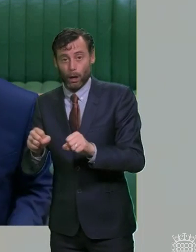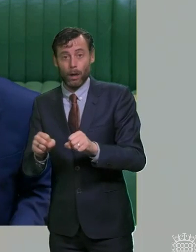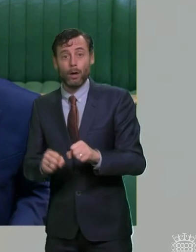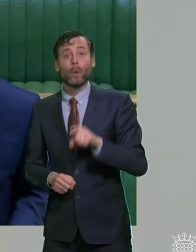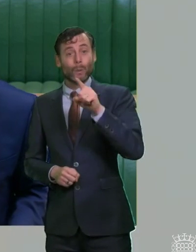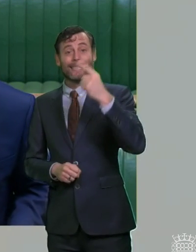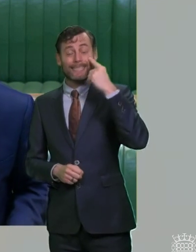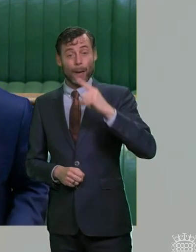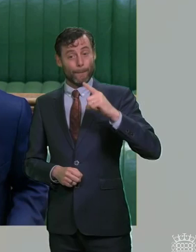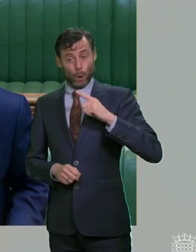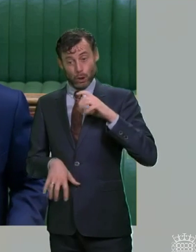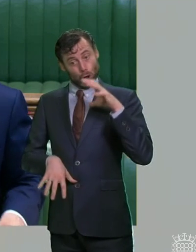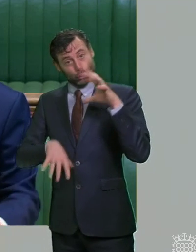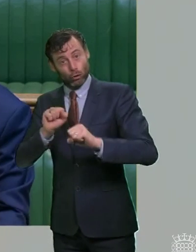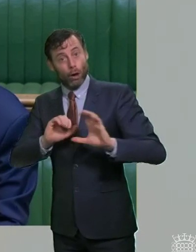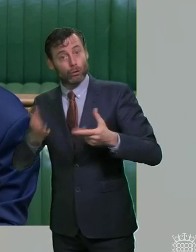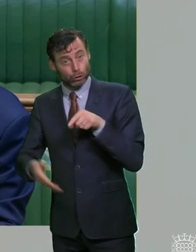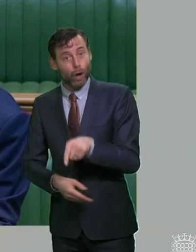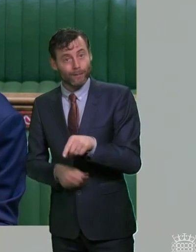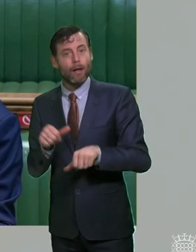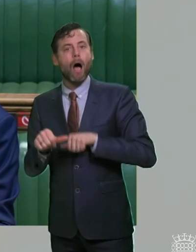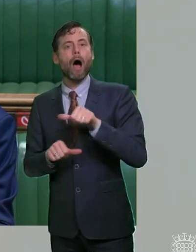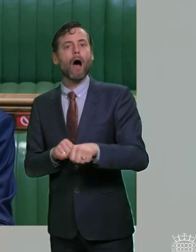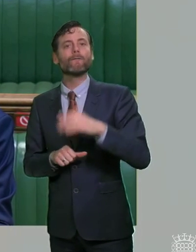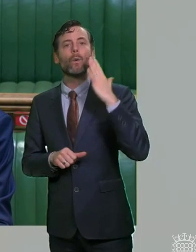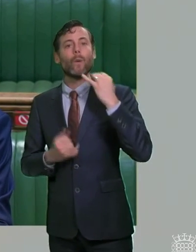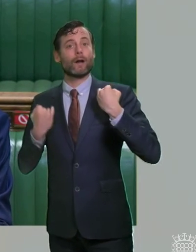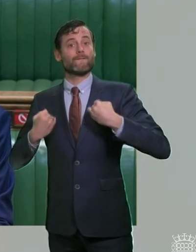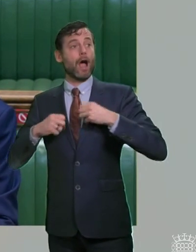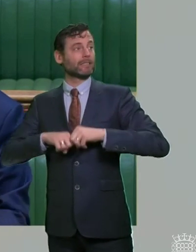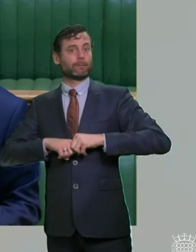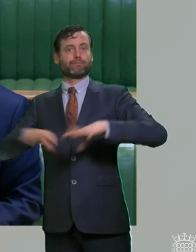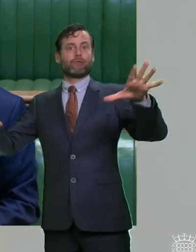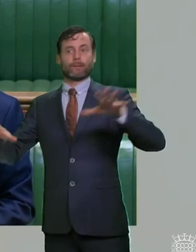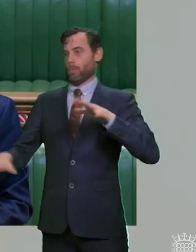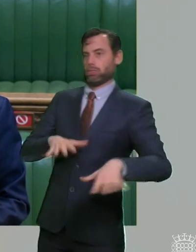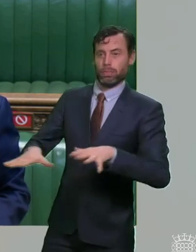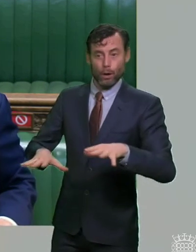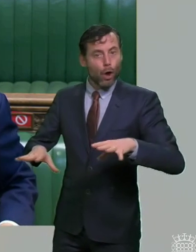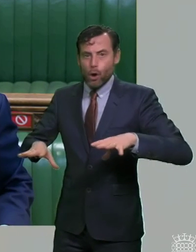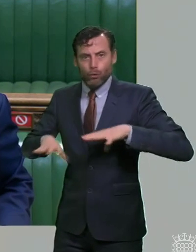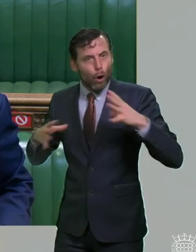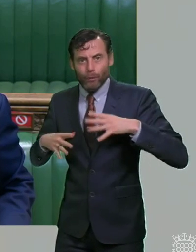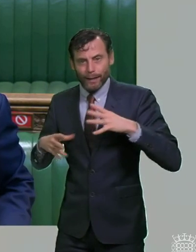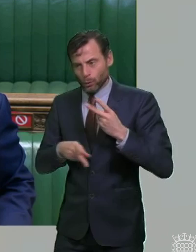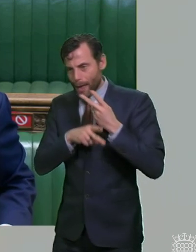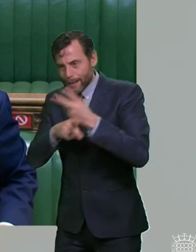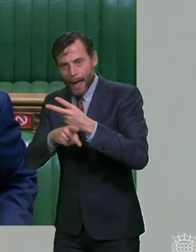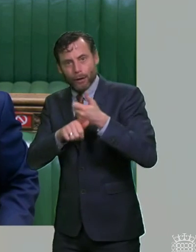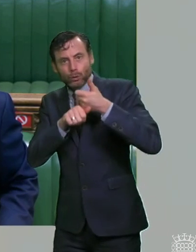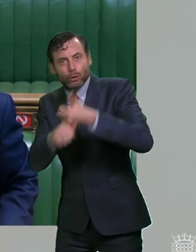We have the worst recession of any major economy. Families are facing council tax rises and millions cannot afford to self-isolate.